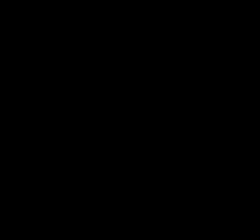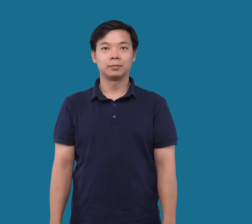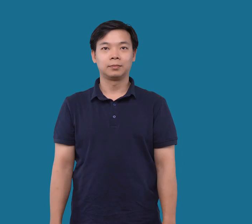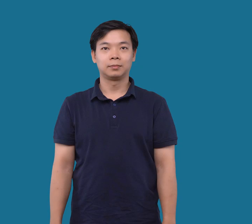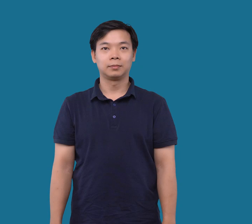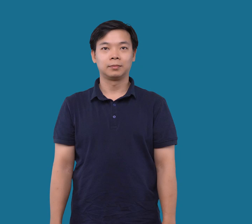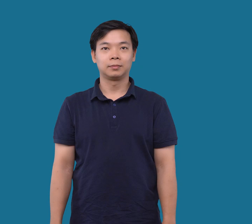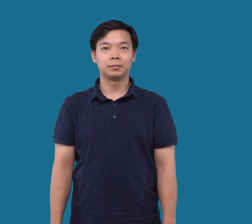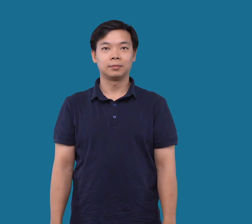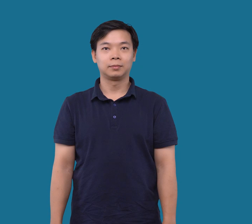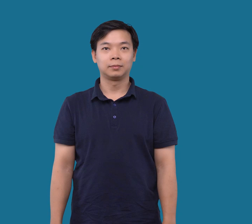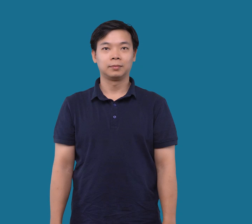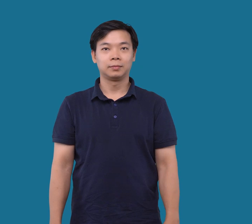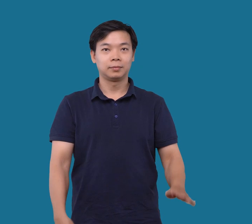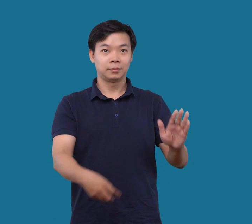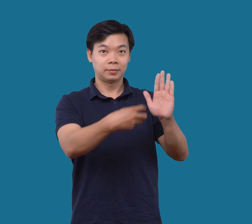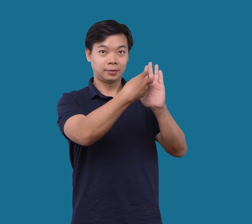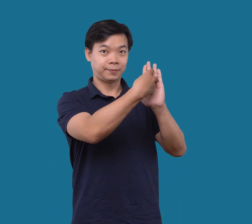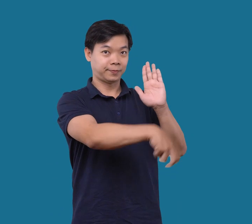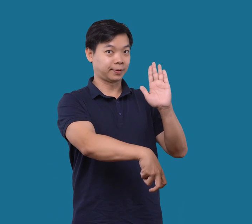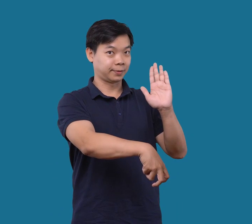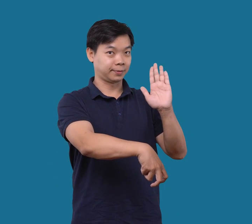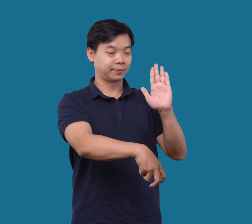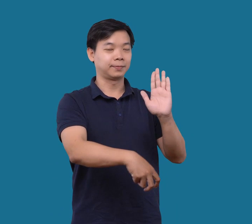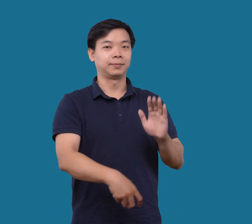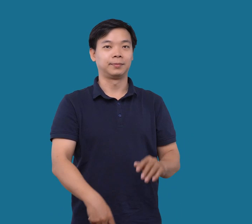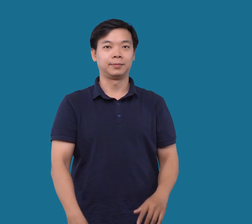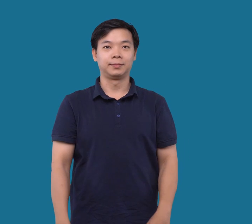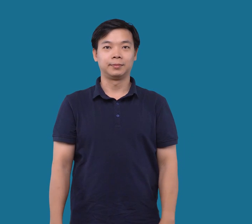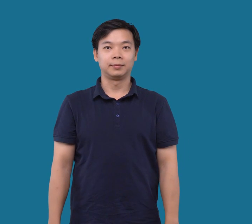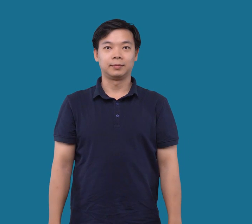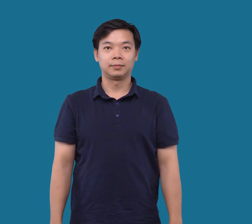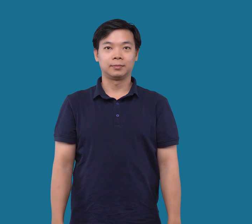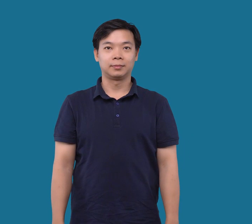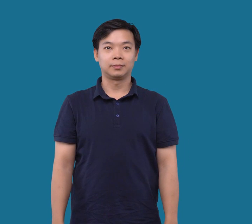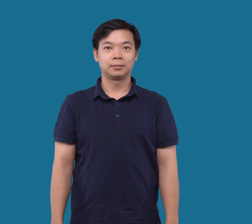hình phạt